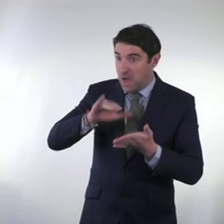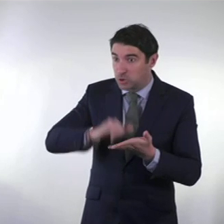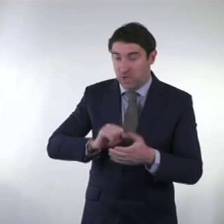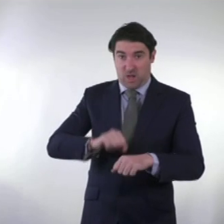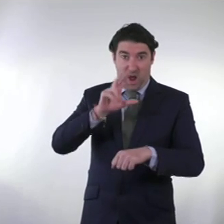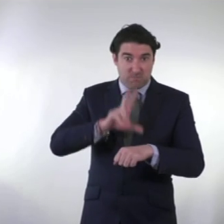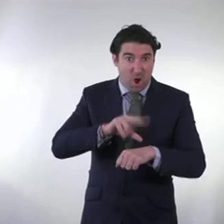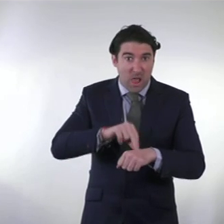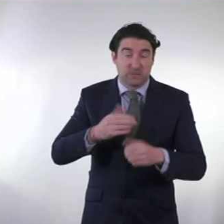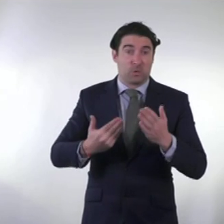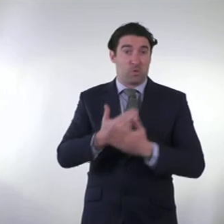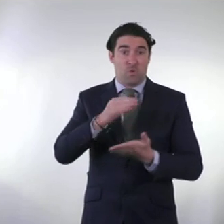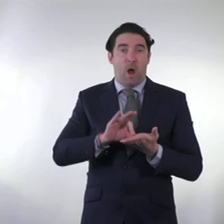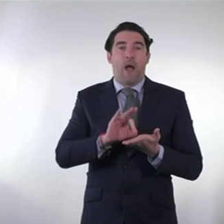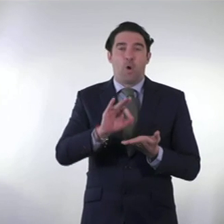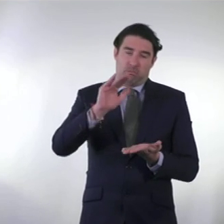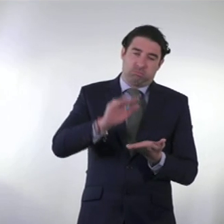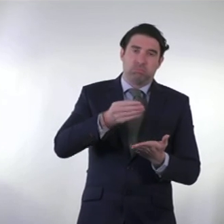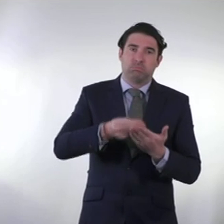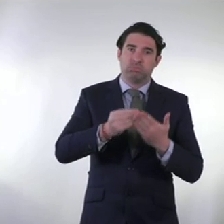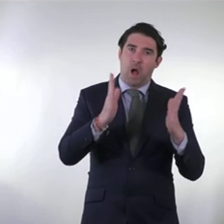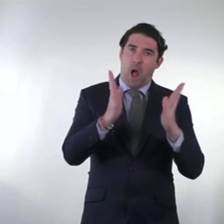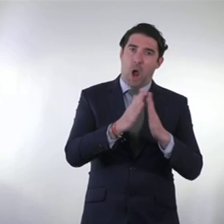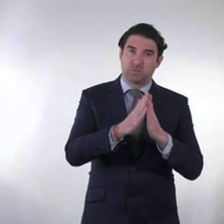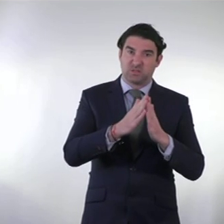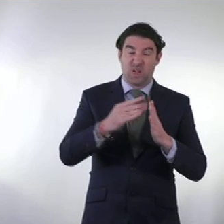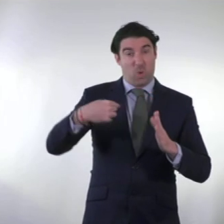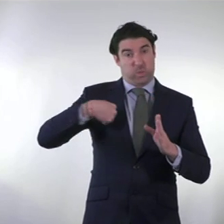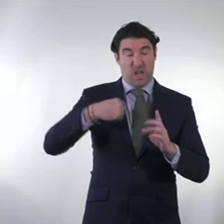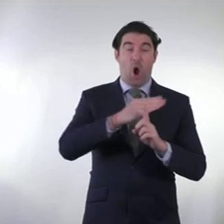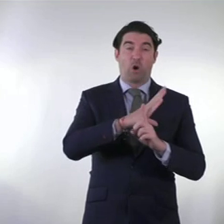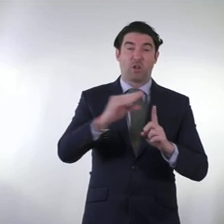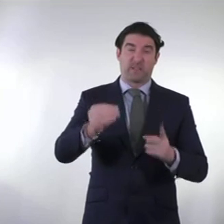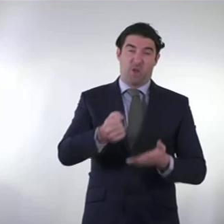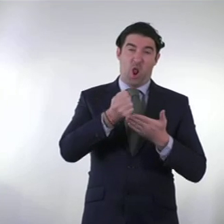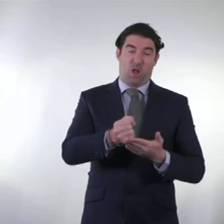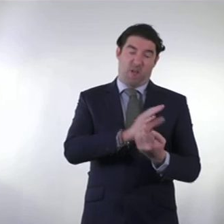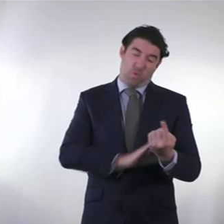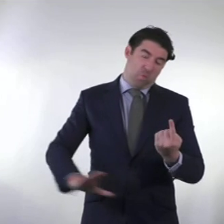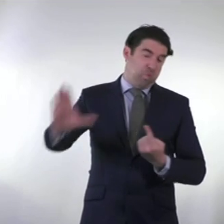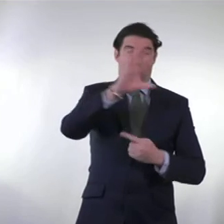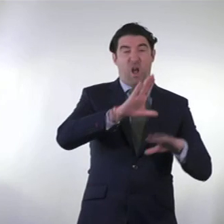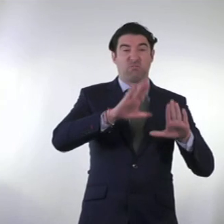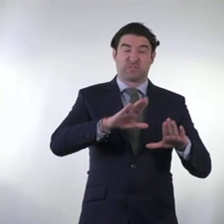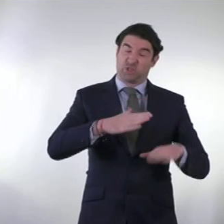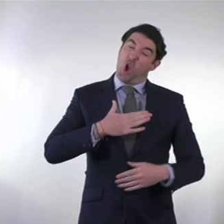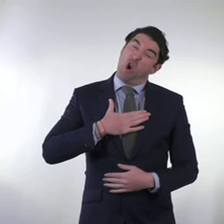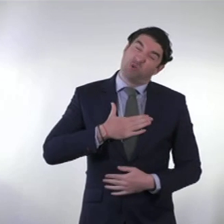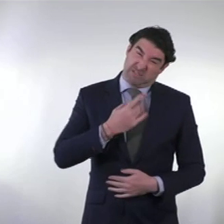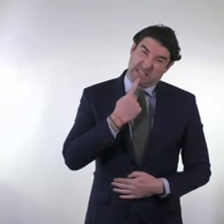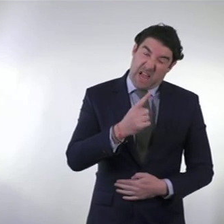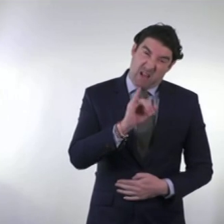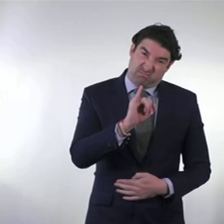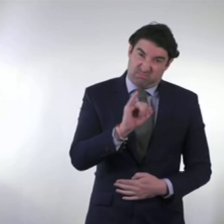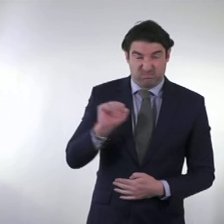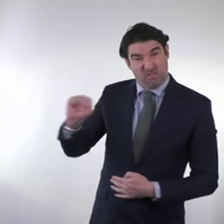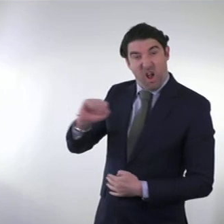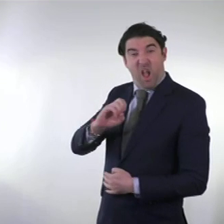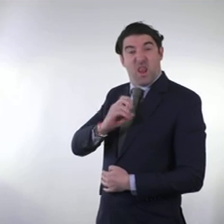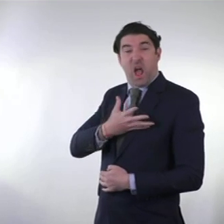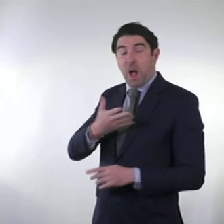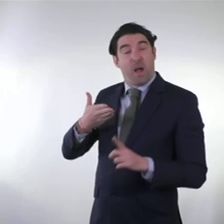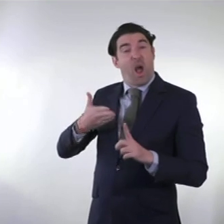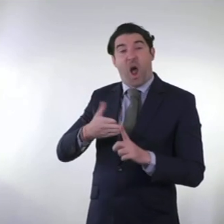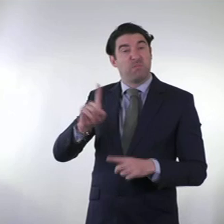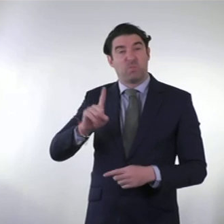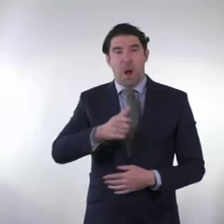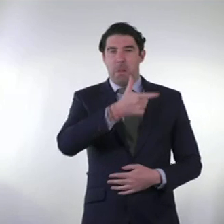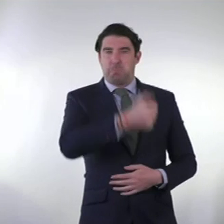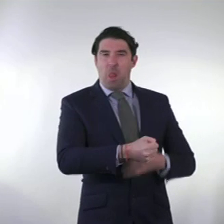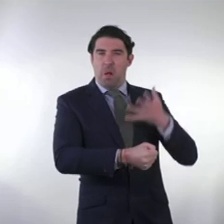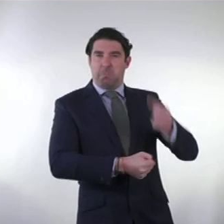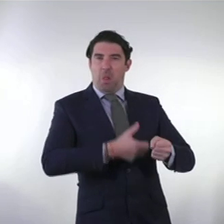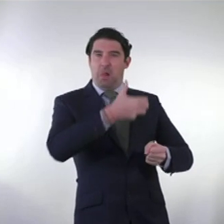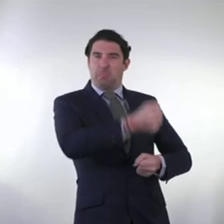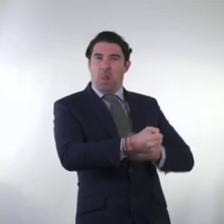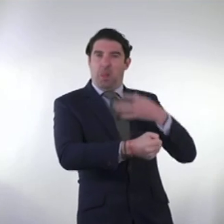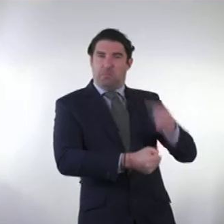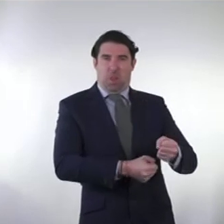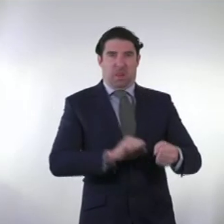This is the Government and this is the party who are taking the tough decisions to take this country forward, while, I am afraid, once again all they want to do is snipe from the sidelines.